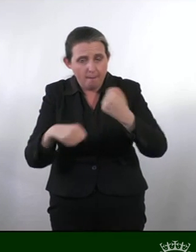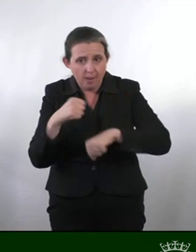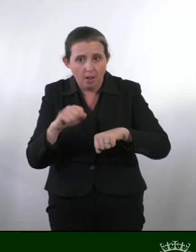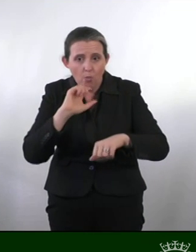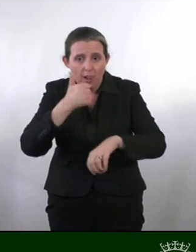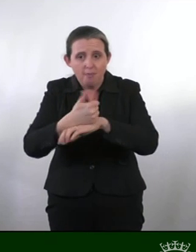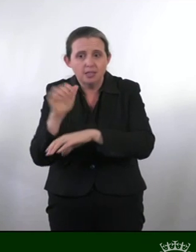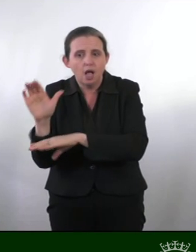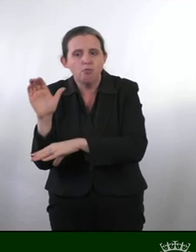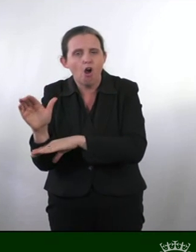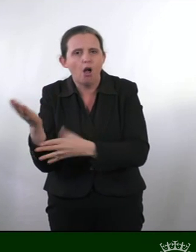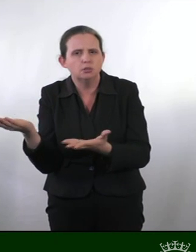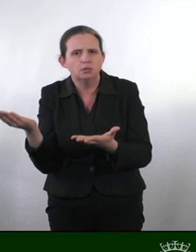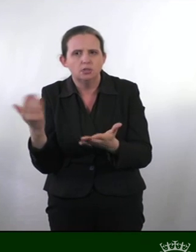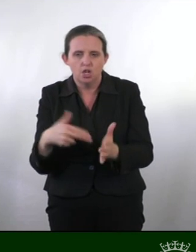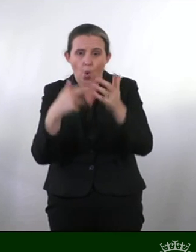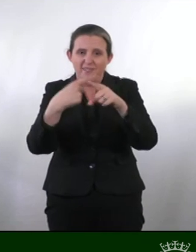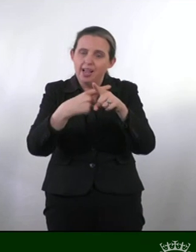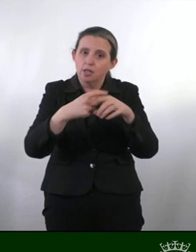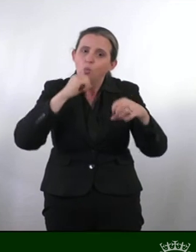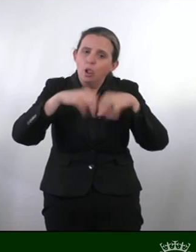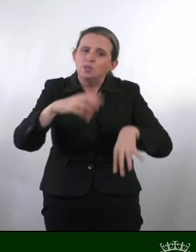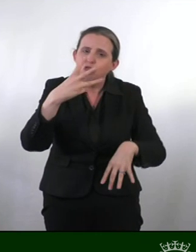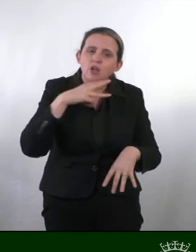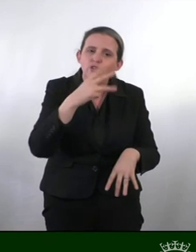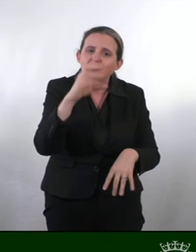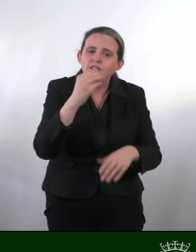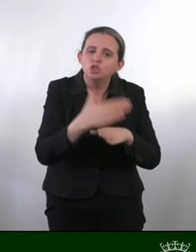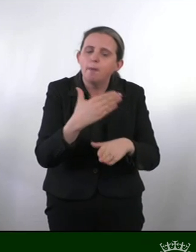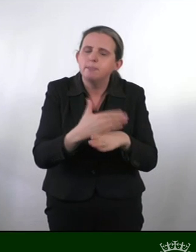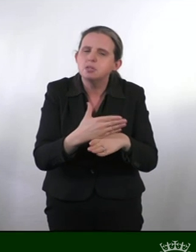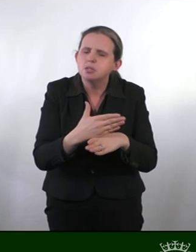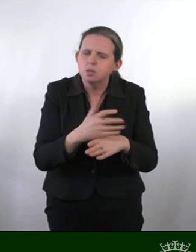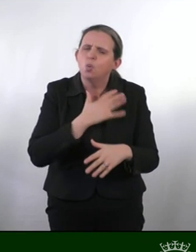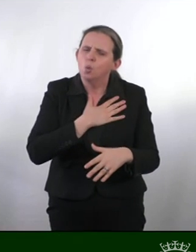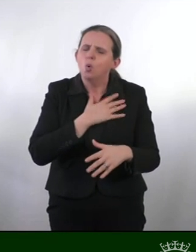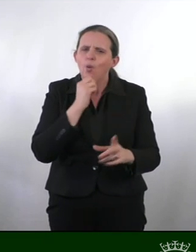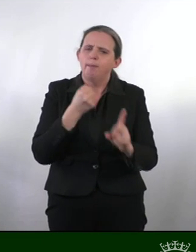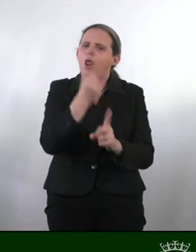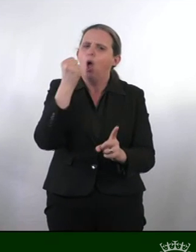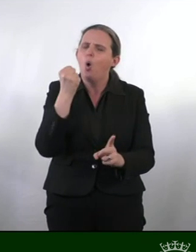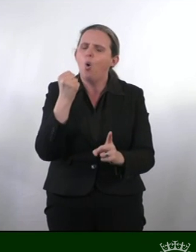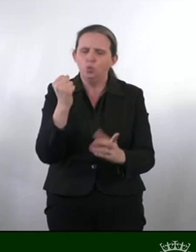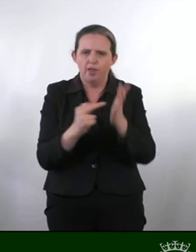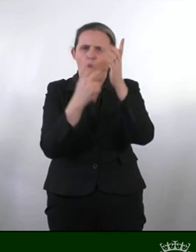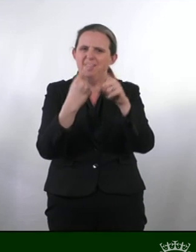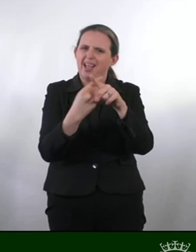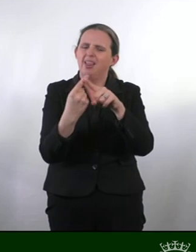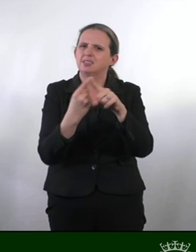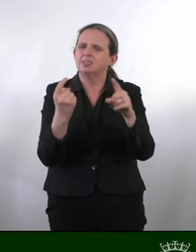That will be a devastating blow to that part of the country and remove part of our national industrial infrastructure.